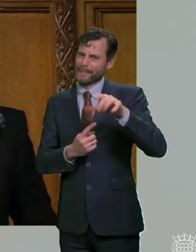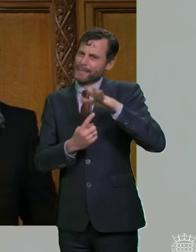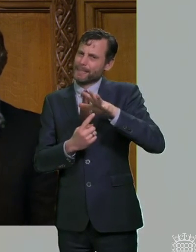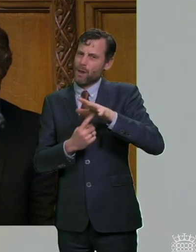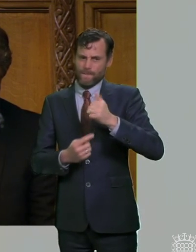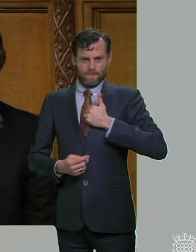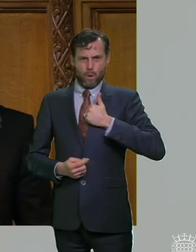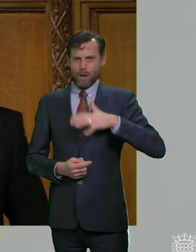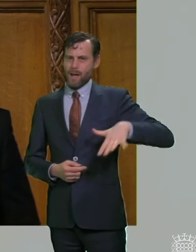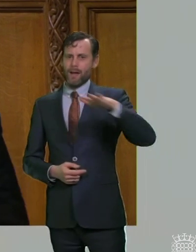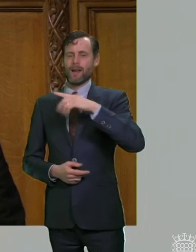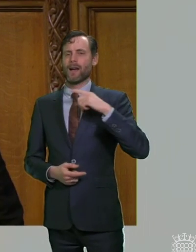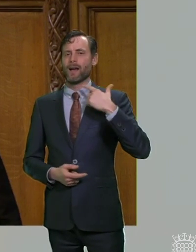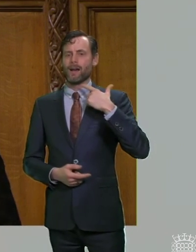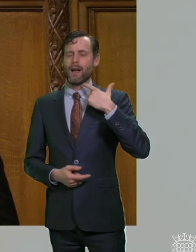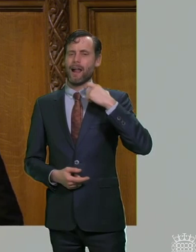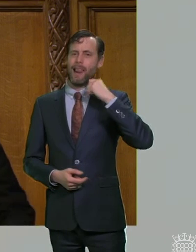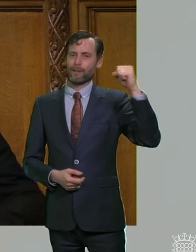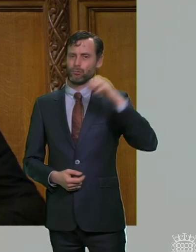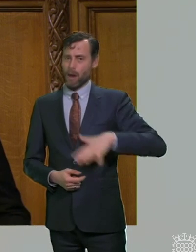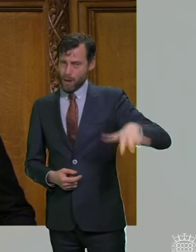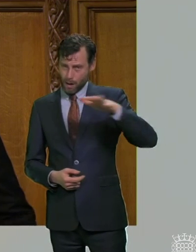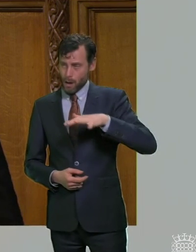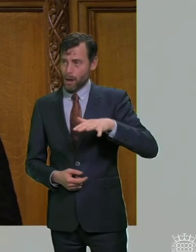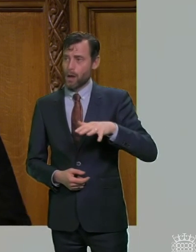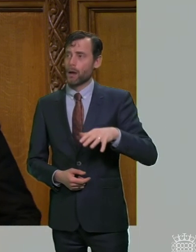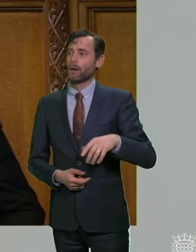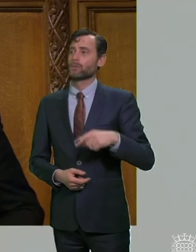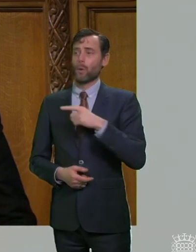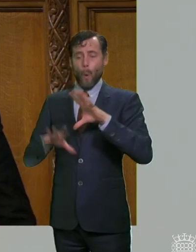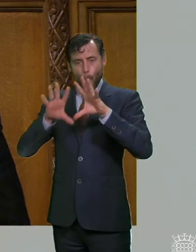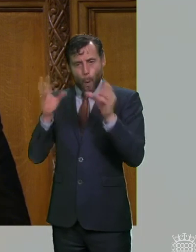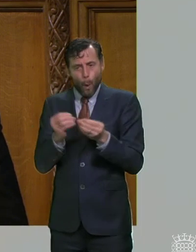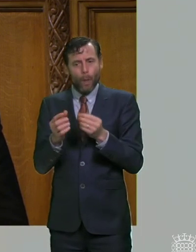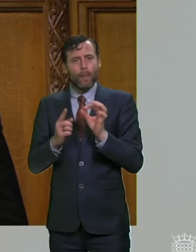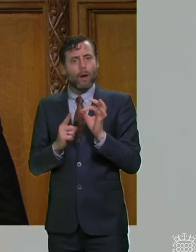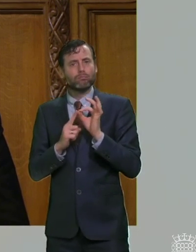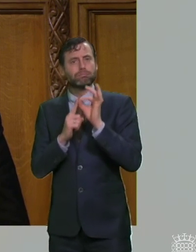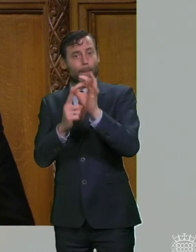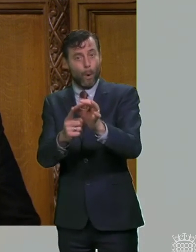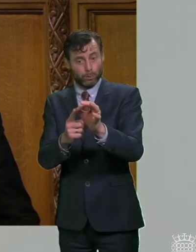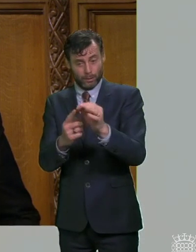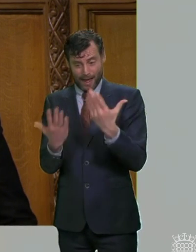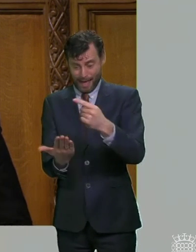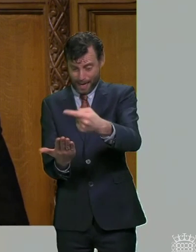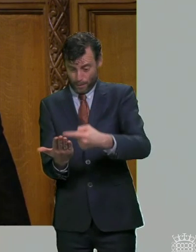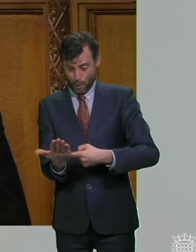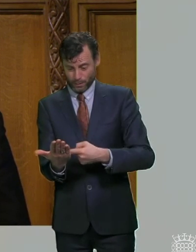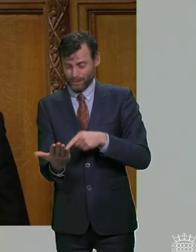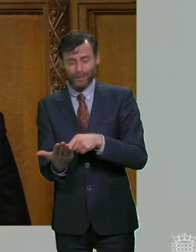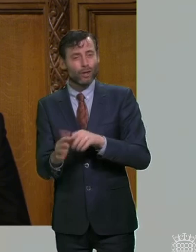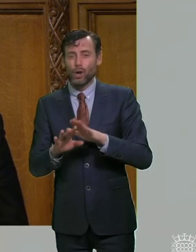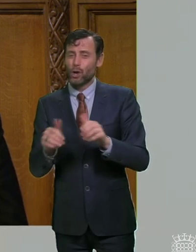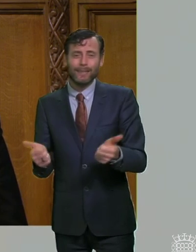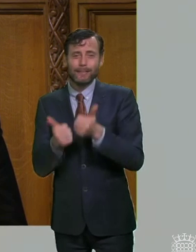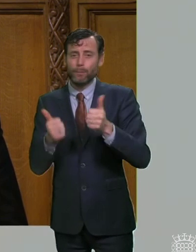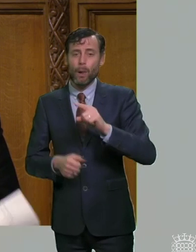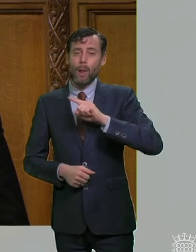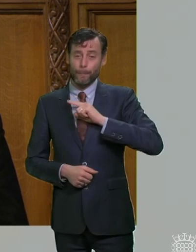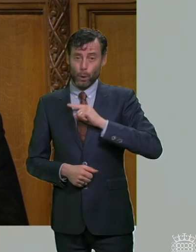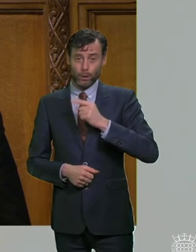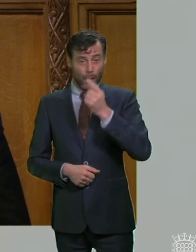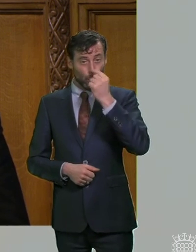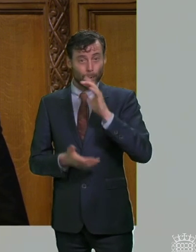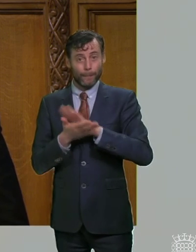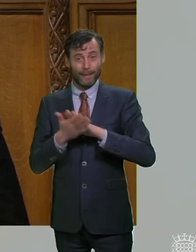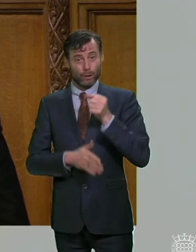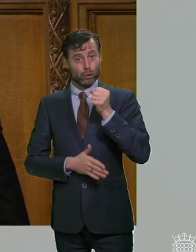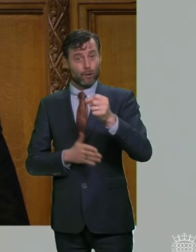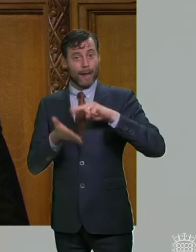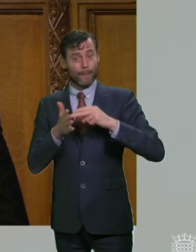All the changes put forward by the Manchester rail recovery taskforce are unacceptable: they would stop this service from happening and take our levelling-up agenda off track.